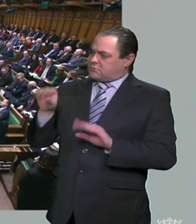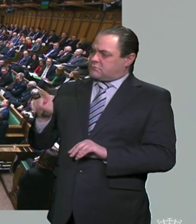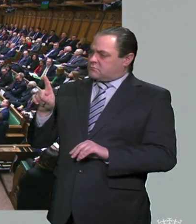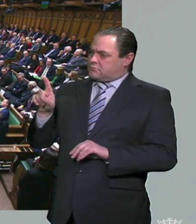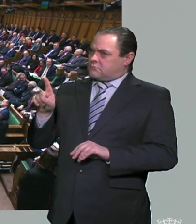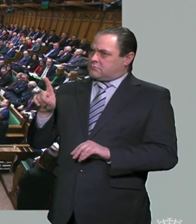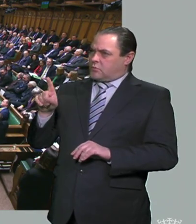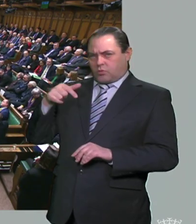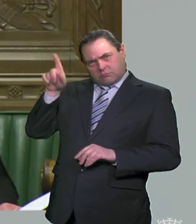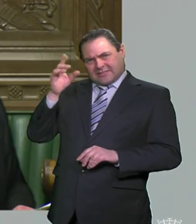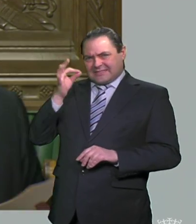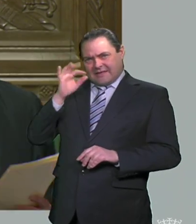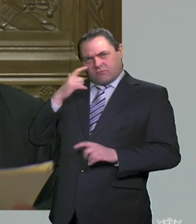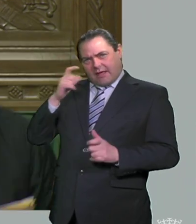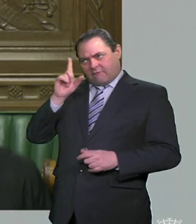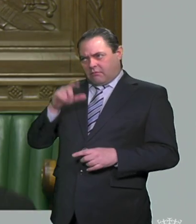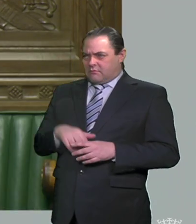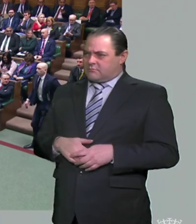You could be joining the others for a cup of tea.